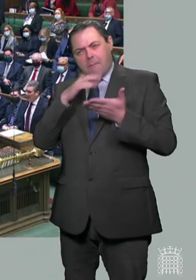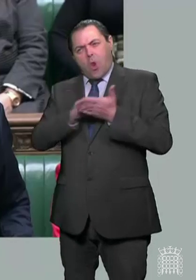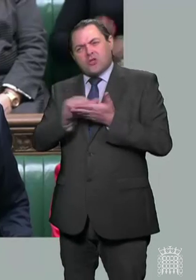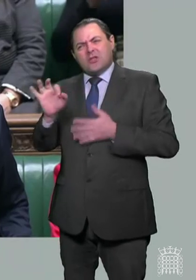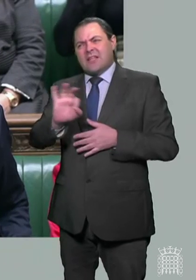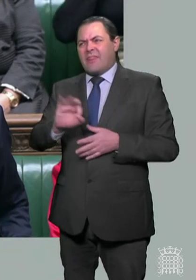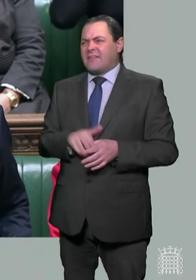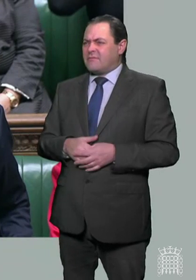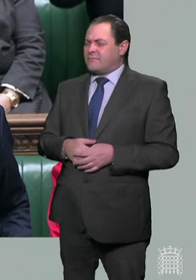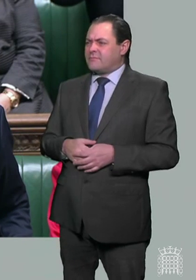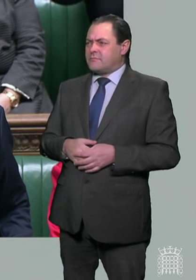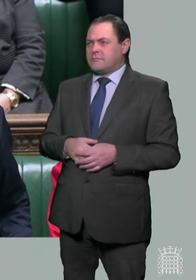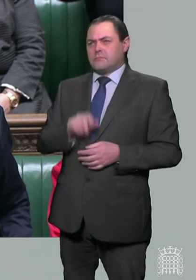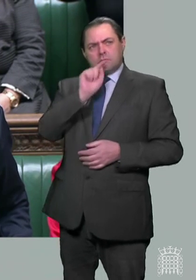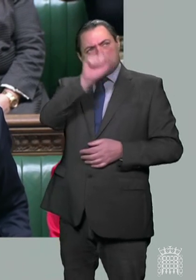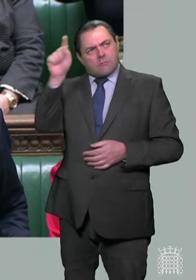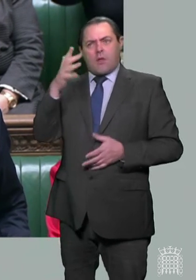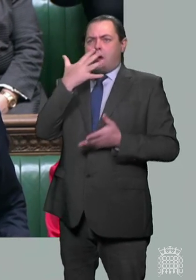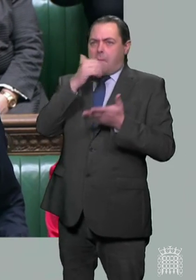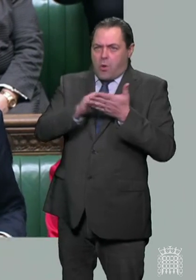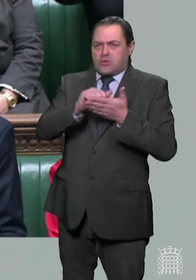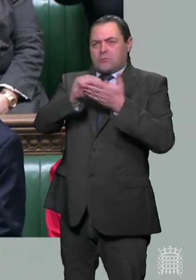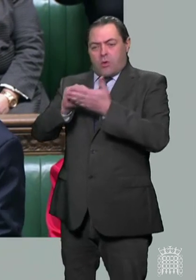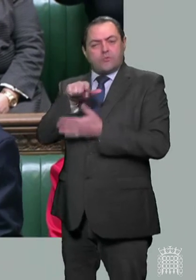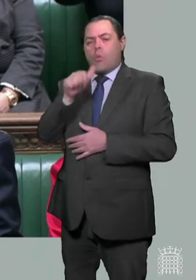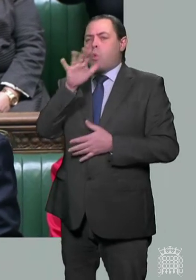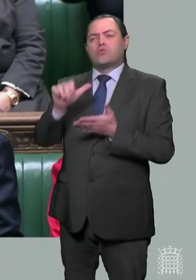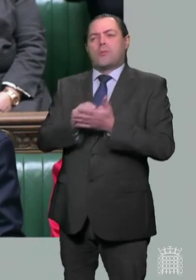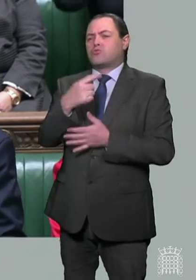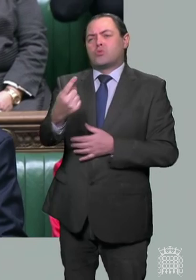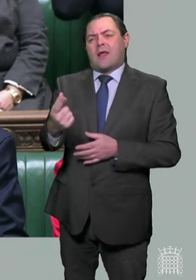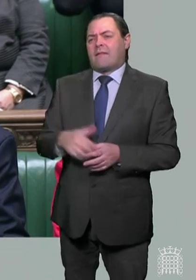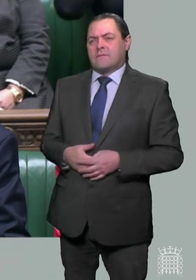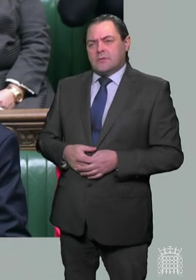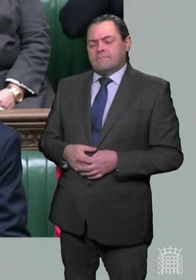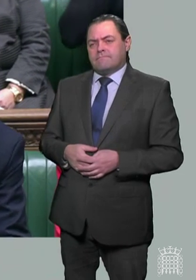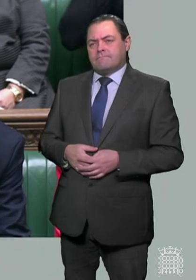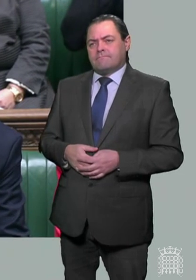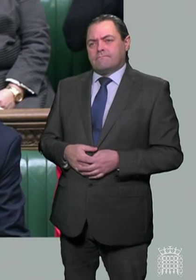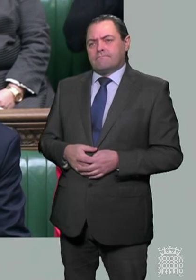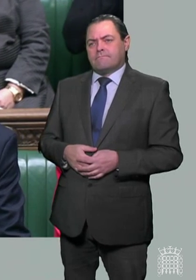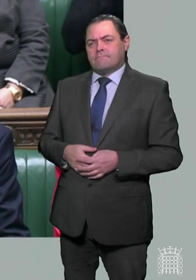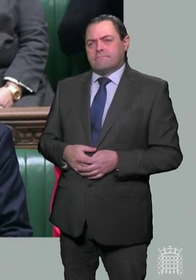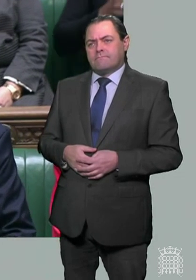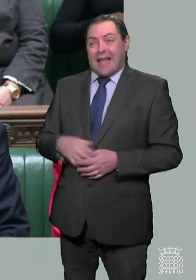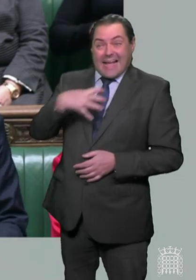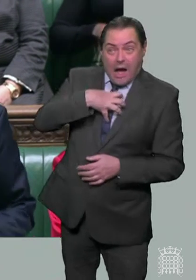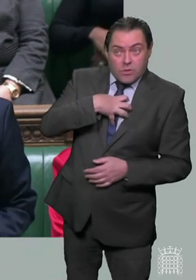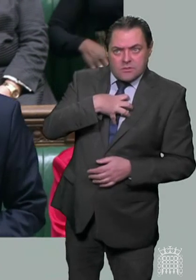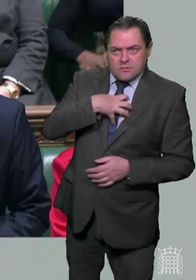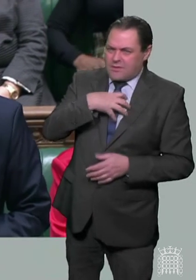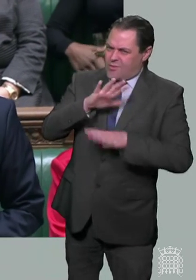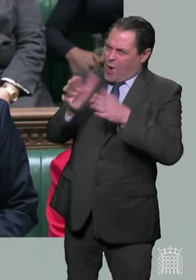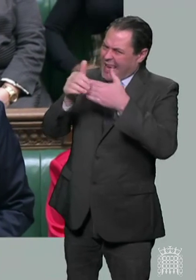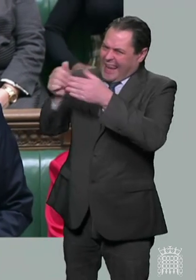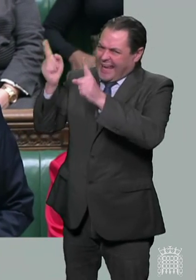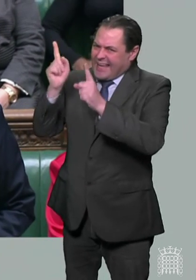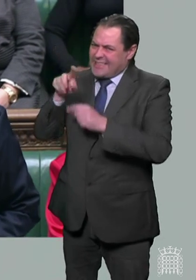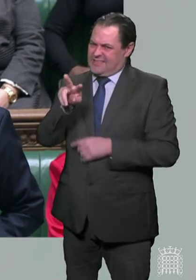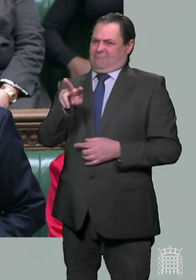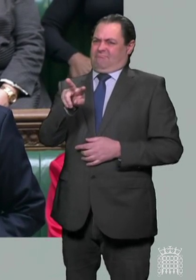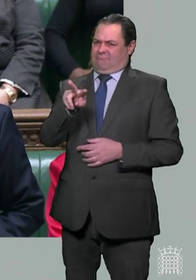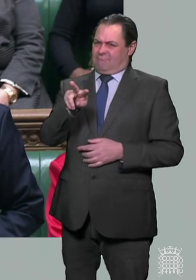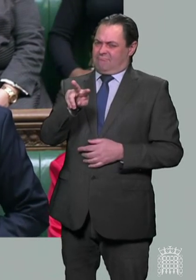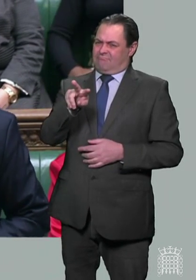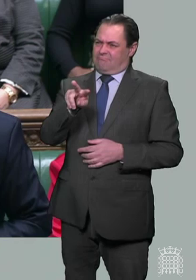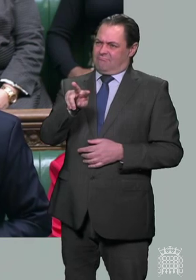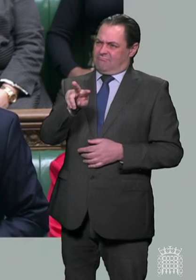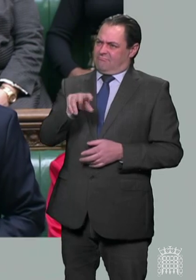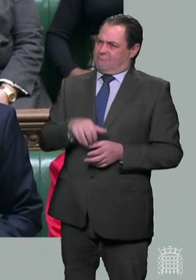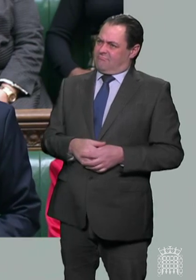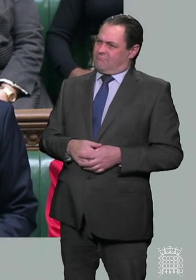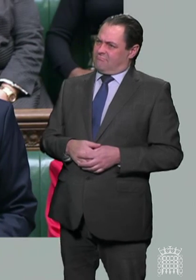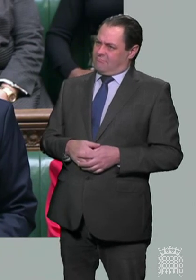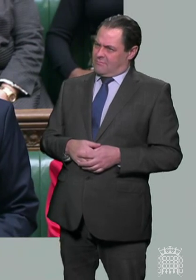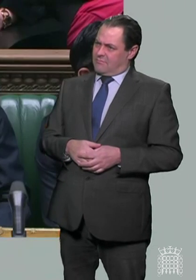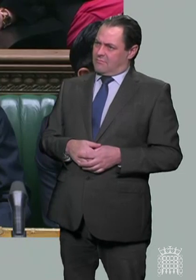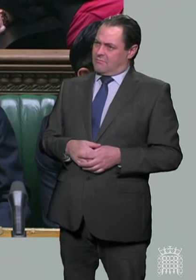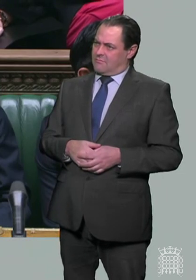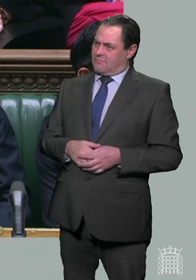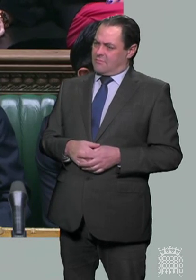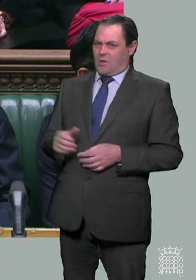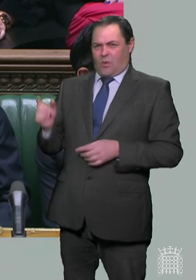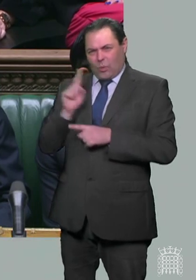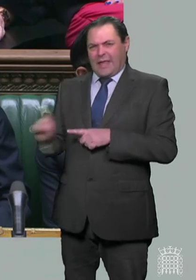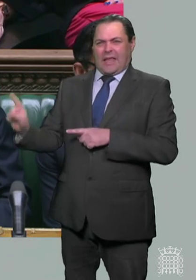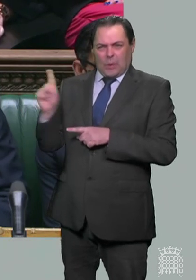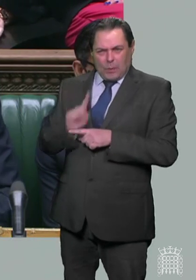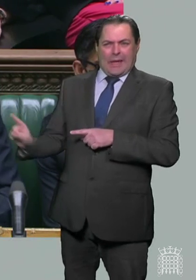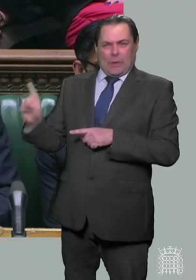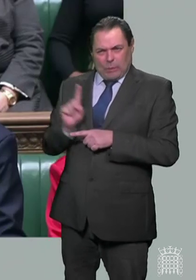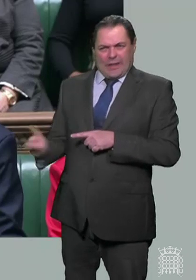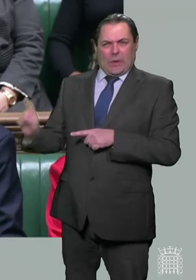Everybody else has apologised for the Prime Minister, but he will not apologise for himself—a coward, not a leader.